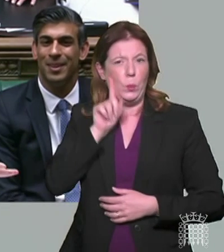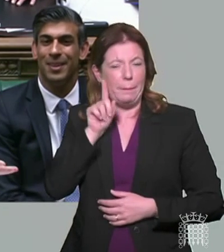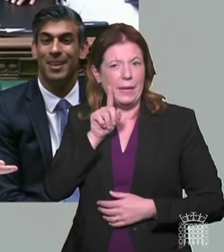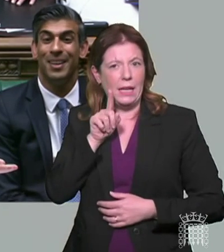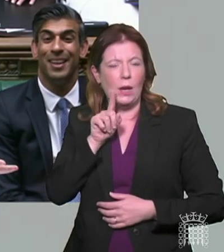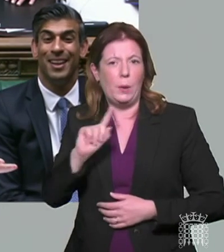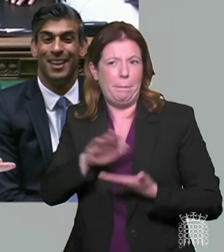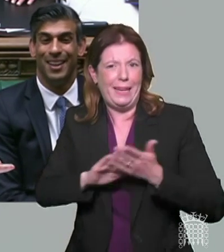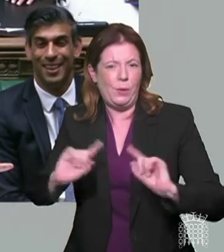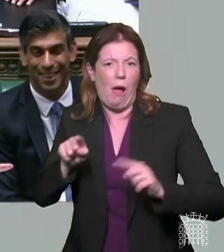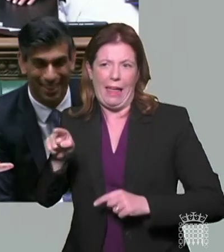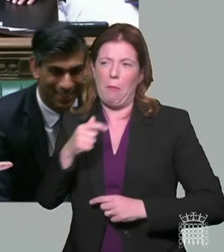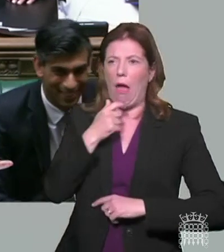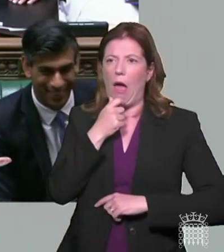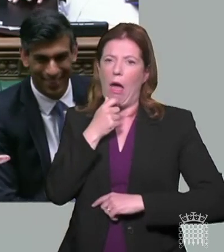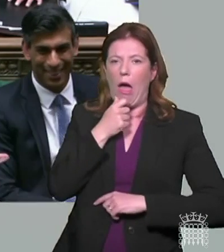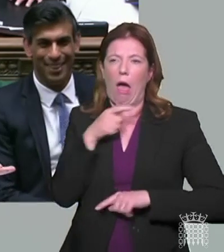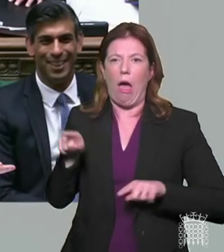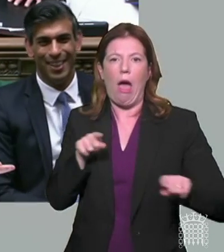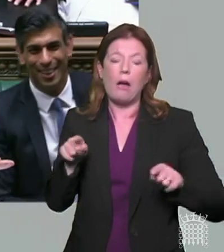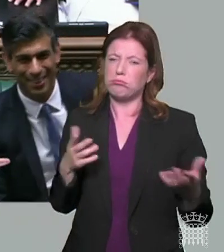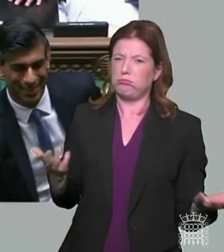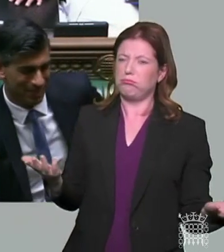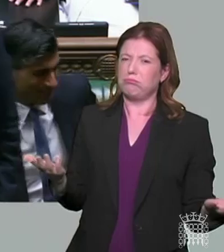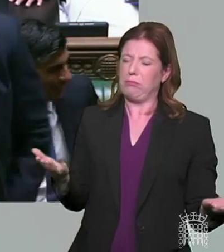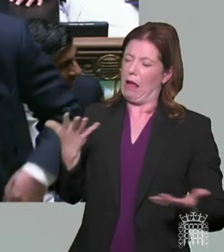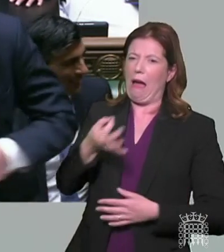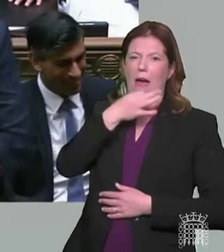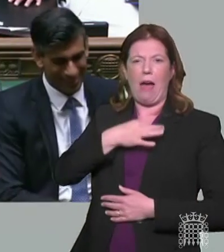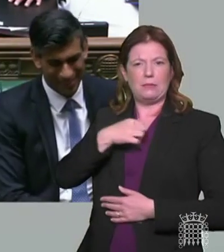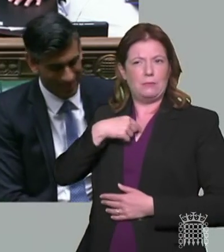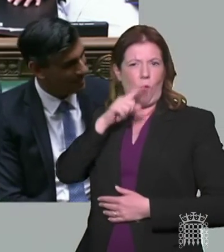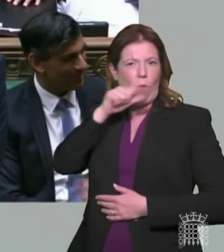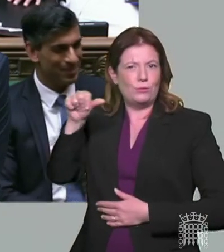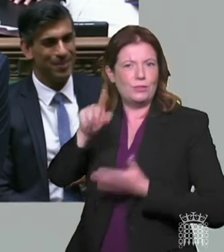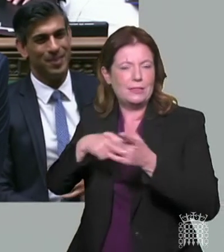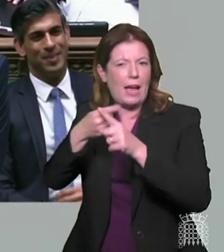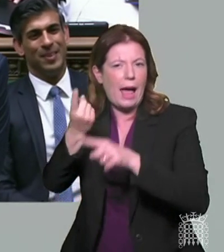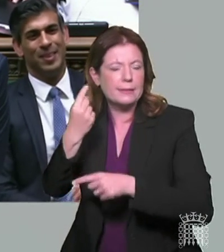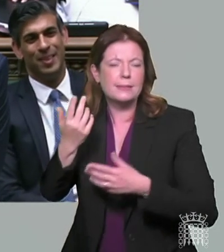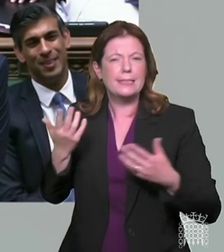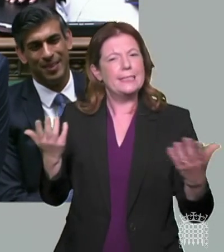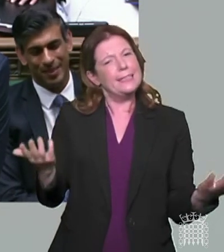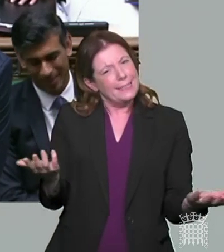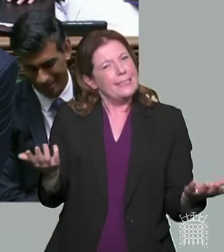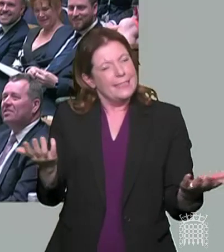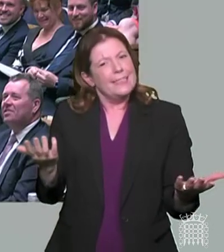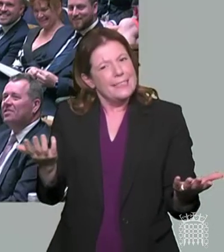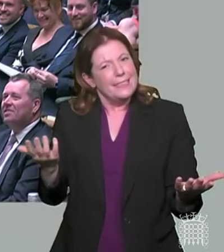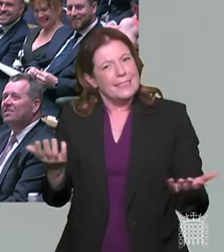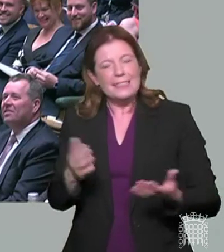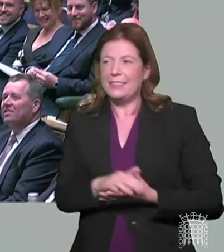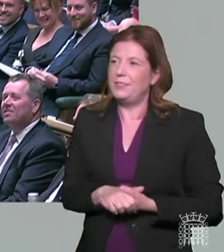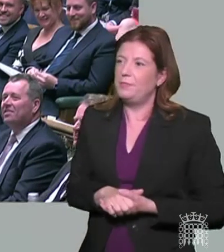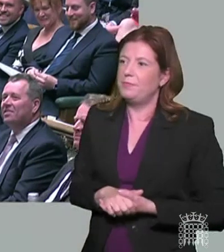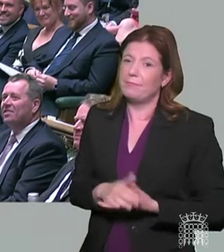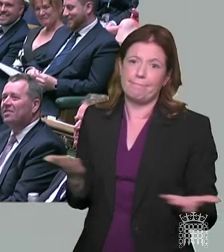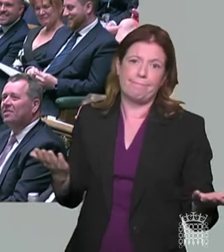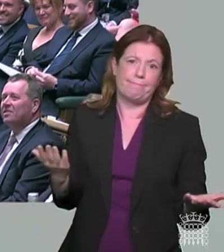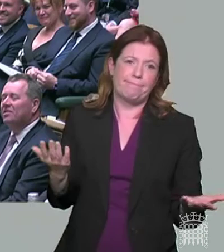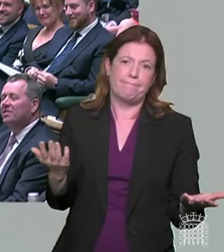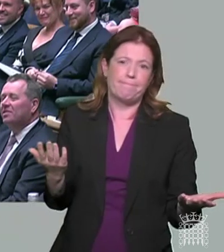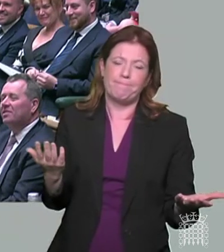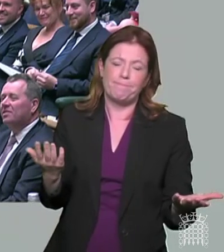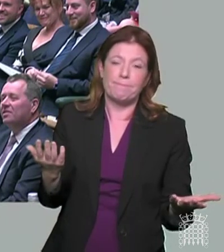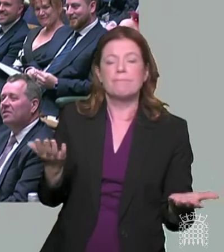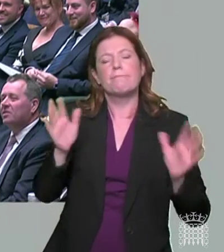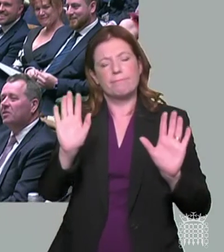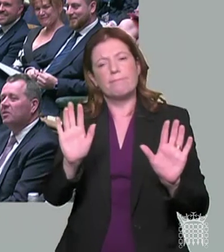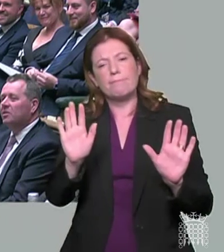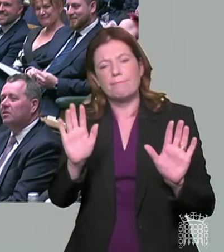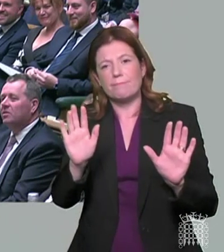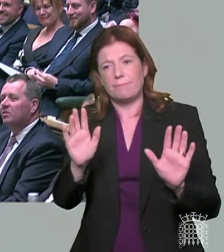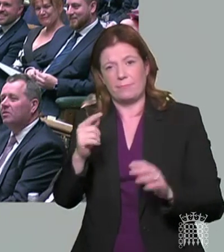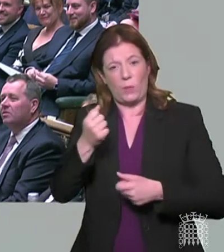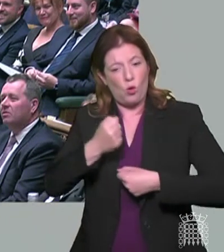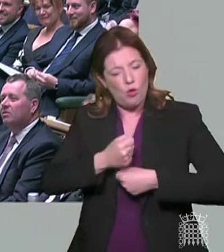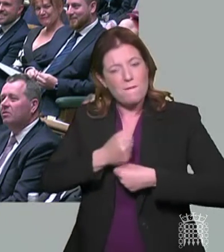If he cannot make up his mind on that point, heaven help us.